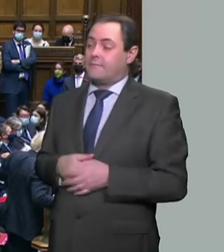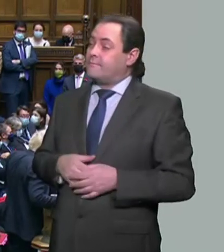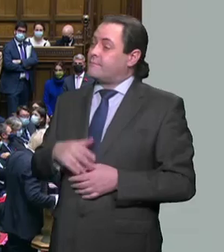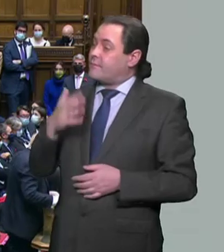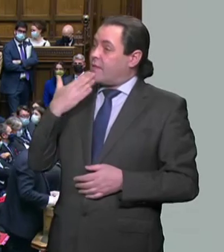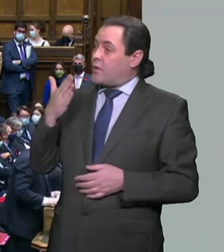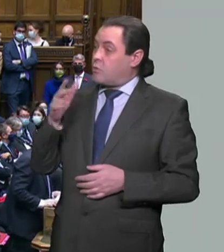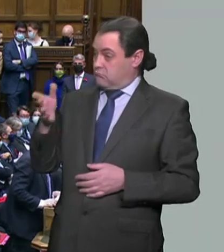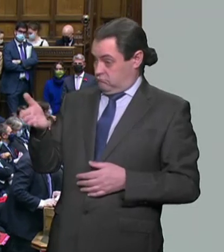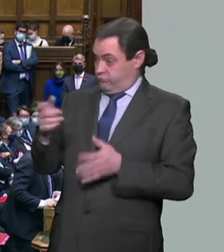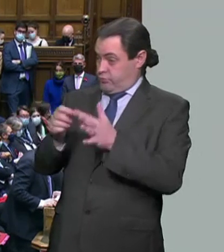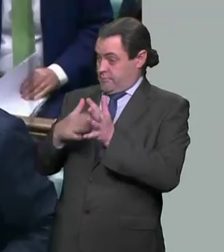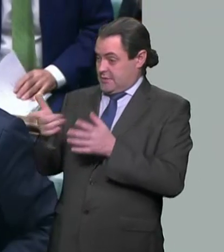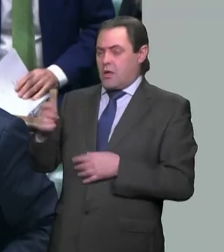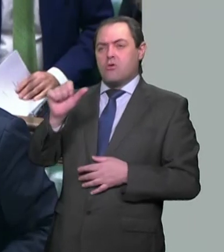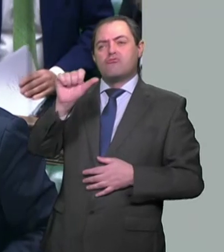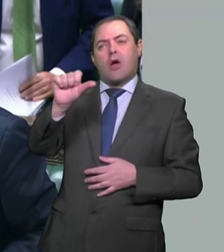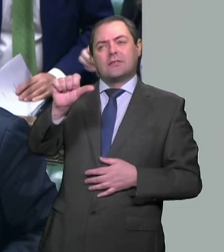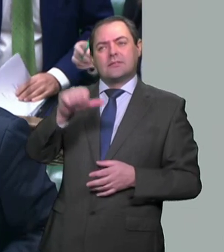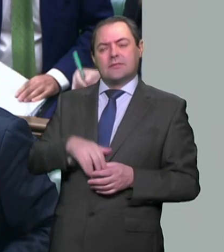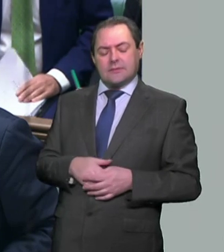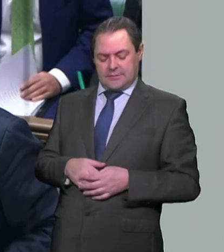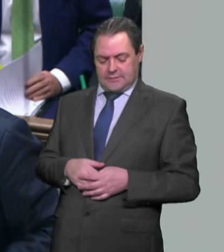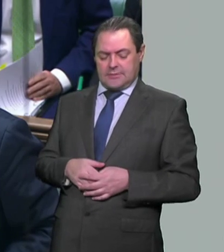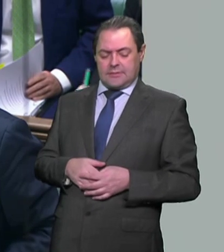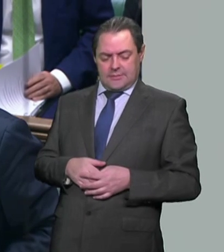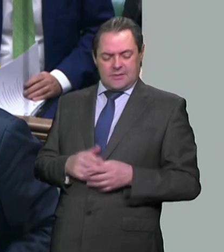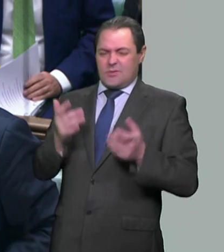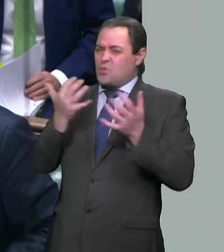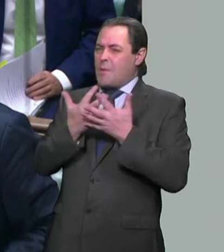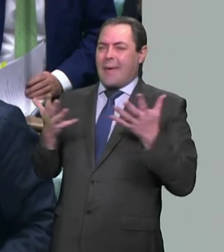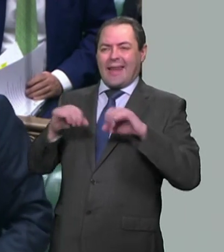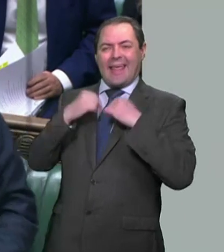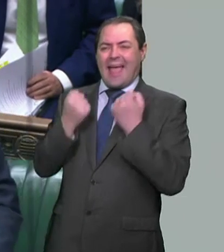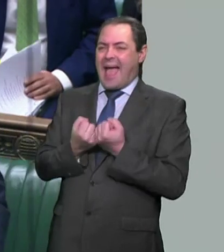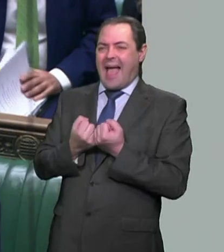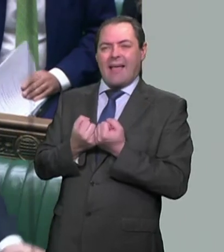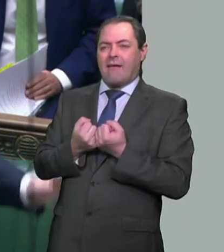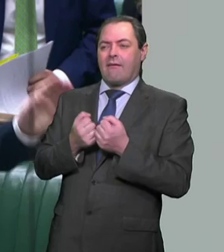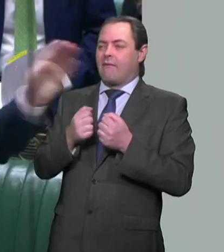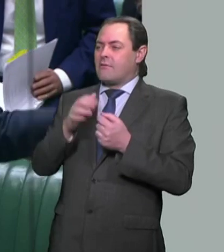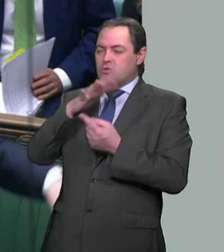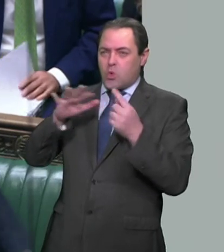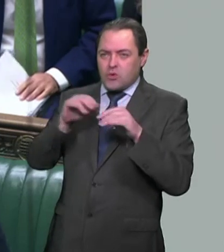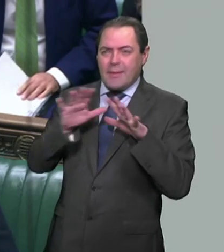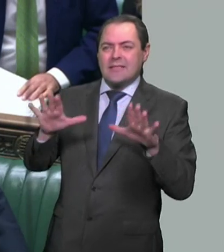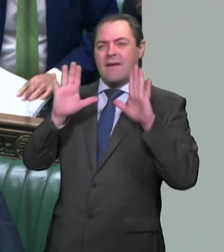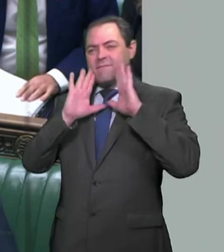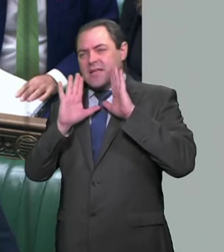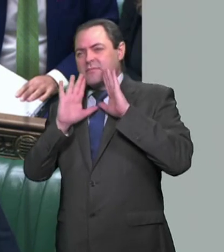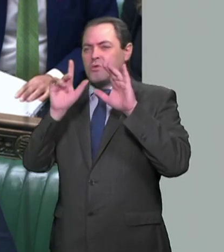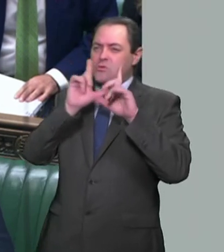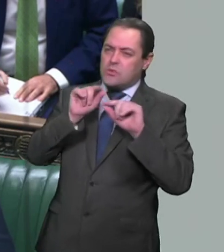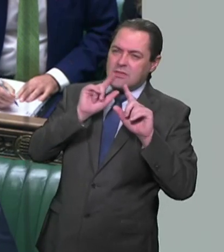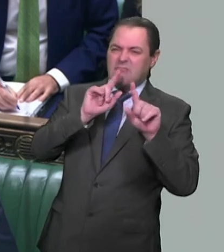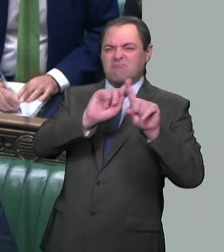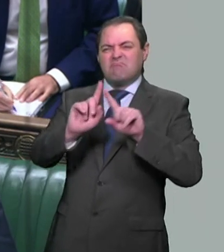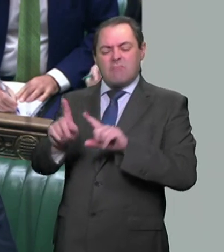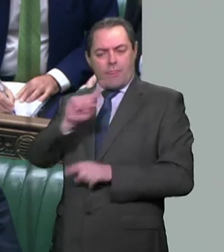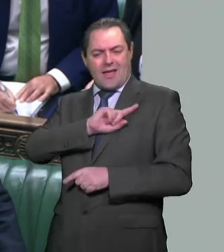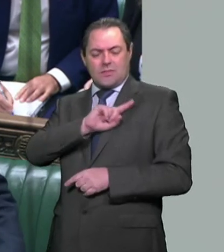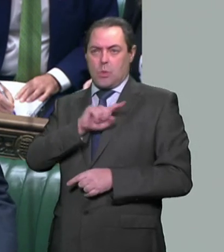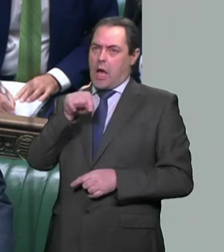I thank my honourable Friend for that. He is absolutely right to say that too many of these gangs are using social media, which is why the online harms Bill is so important.